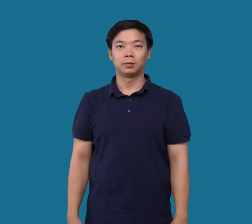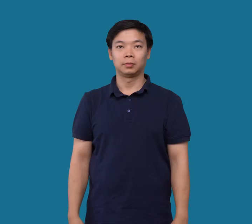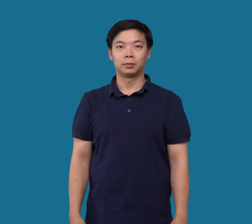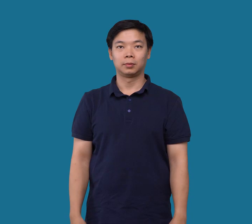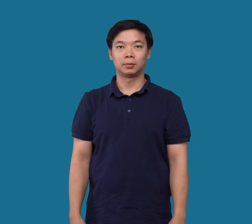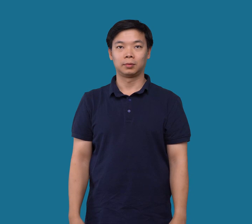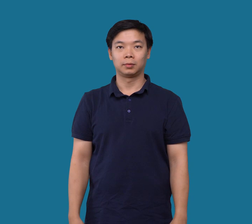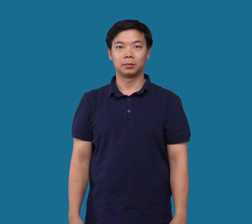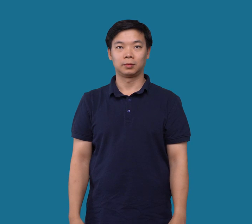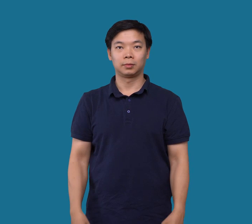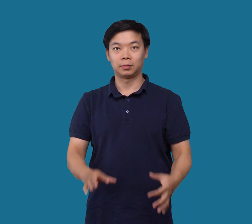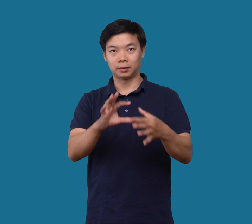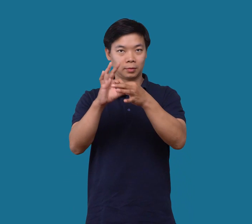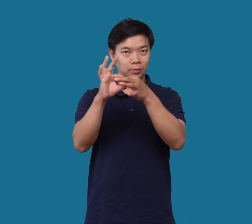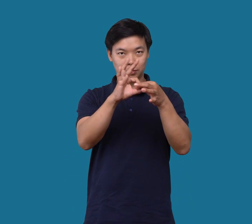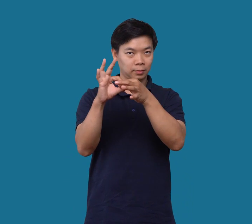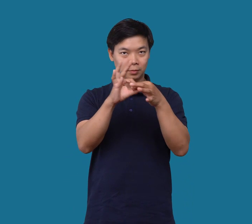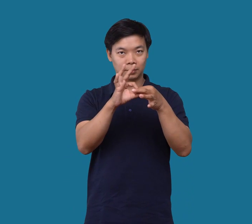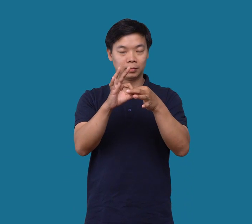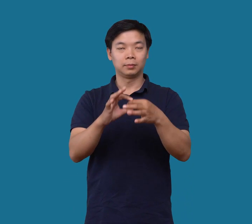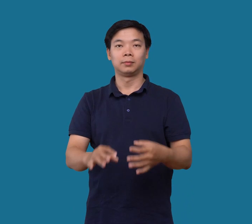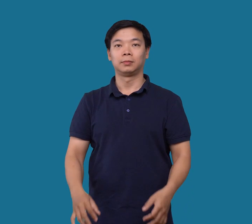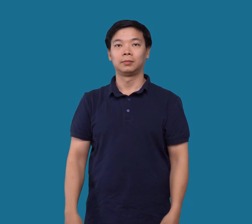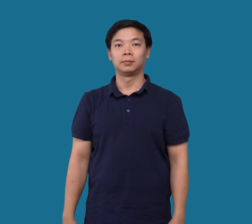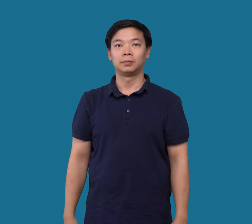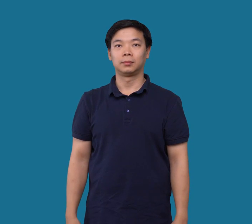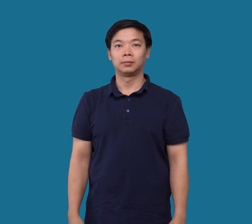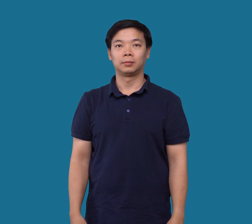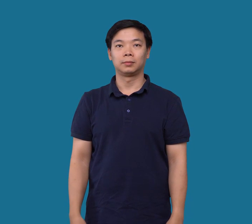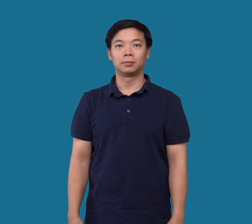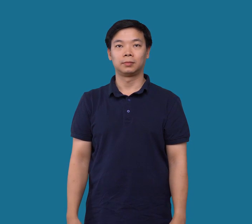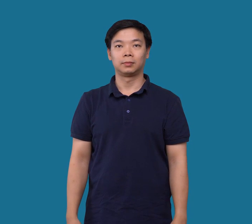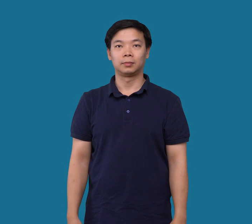liên quan